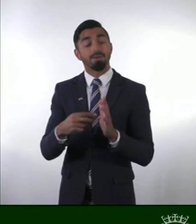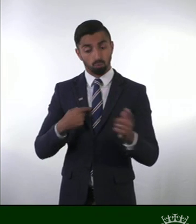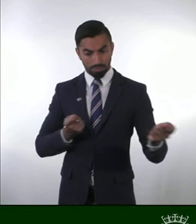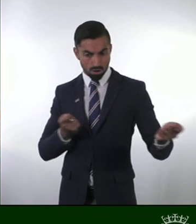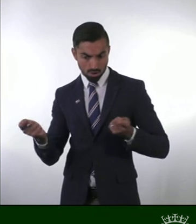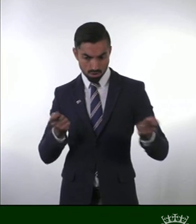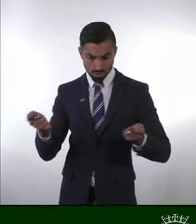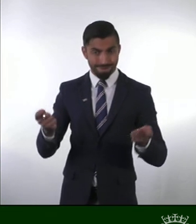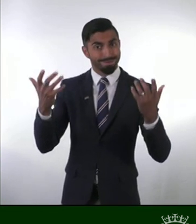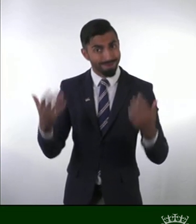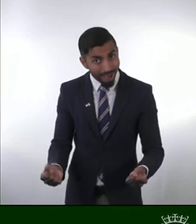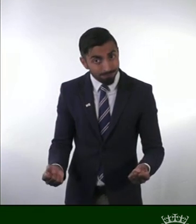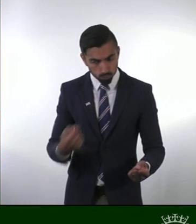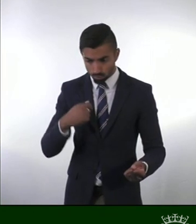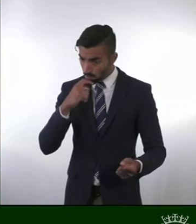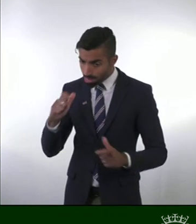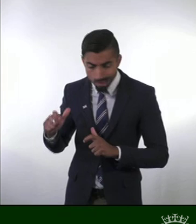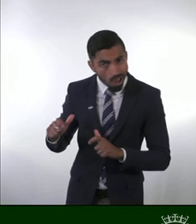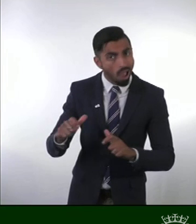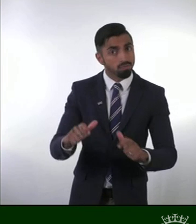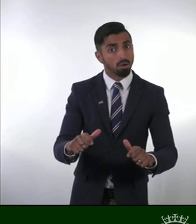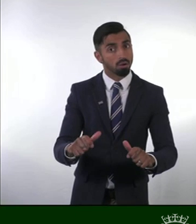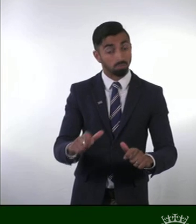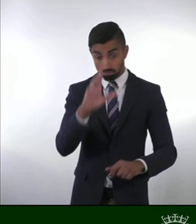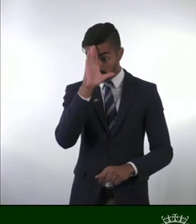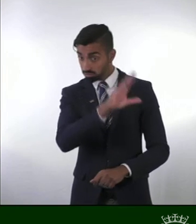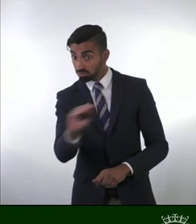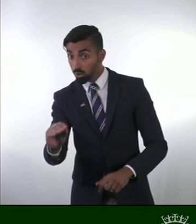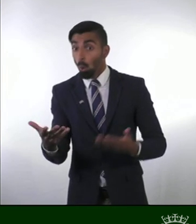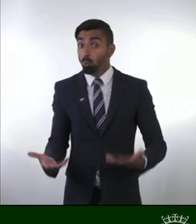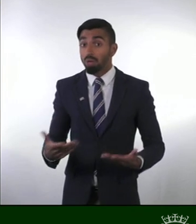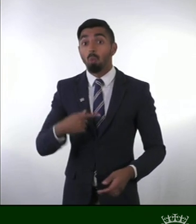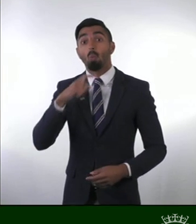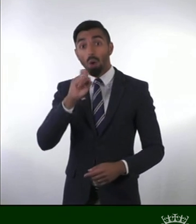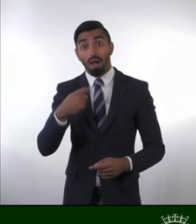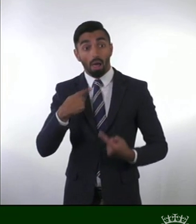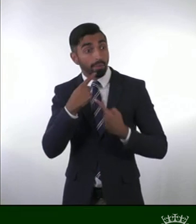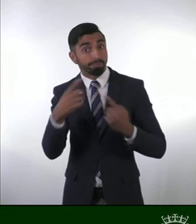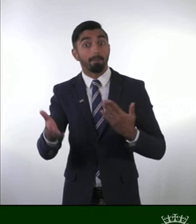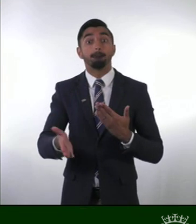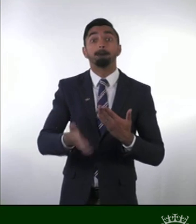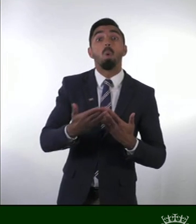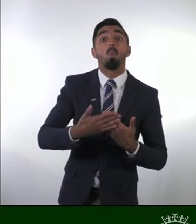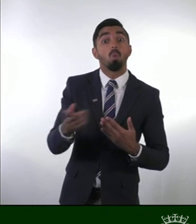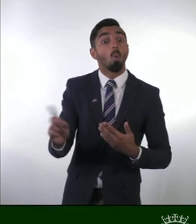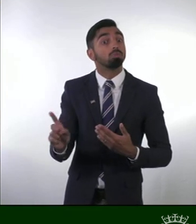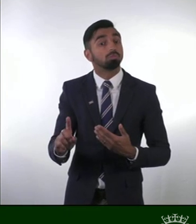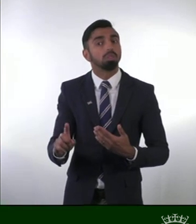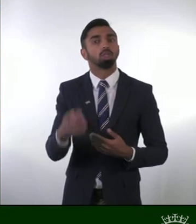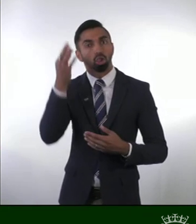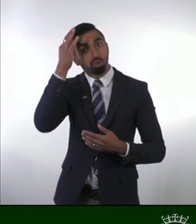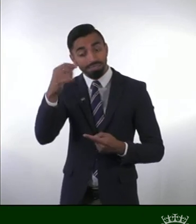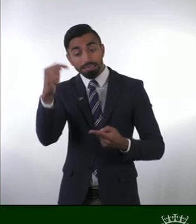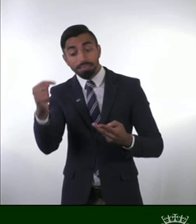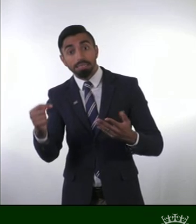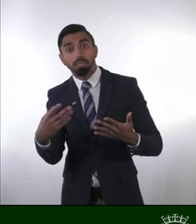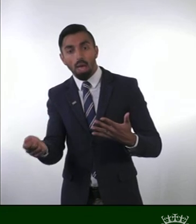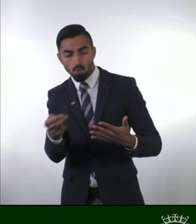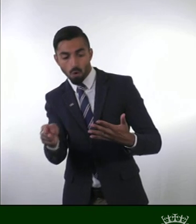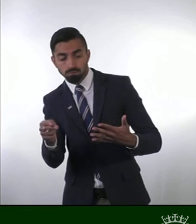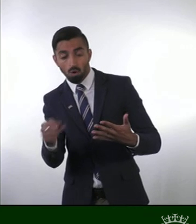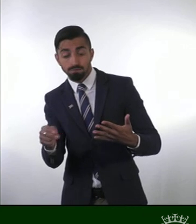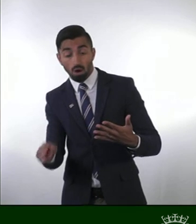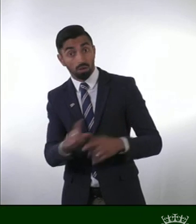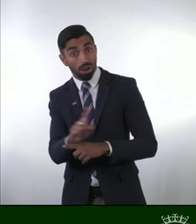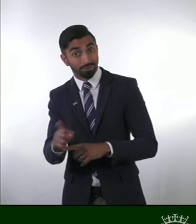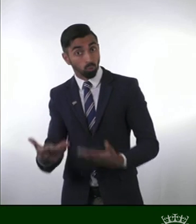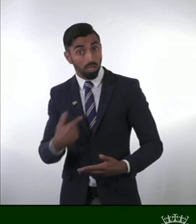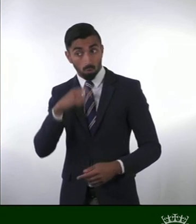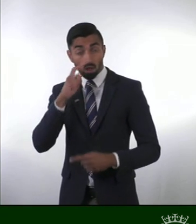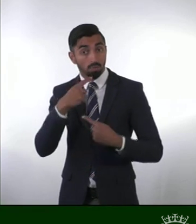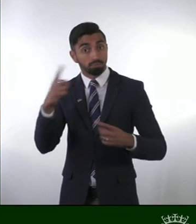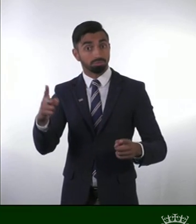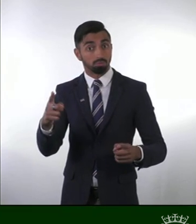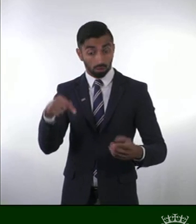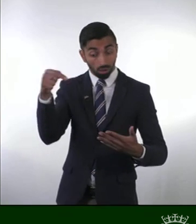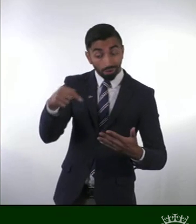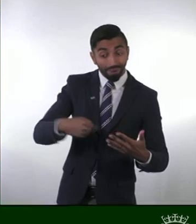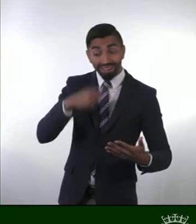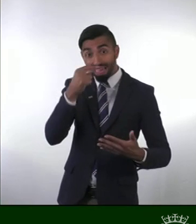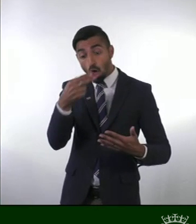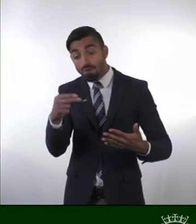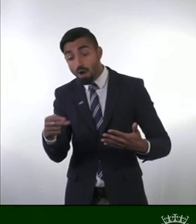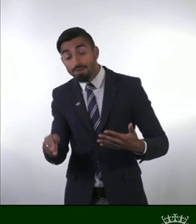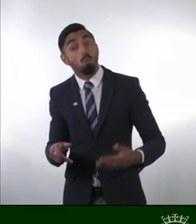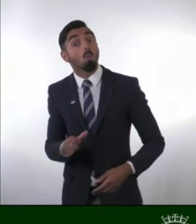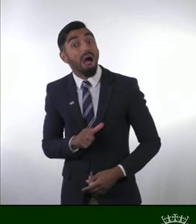Today I will be announcing further measures to open up and unlock our society, but only because of the huge efforts and sacrifice that this country has made.